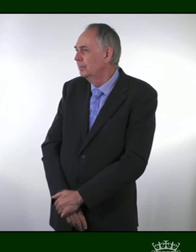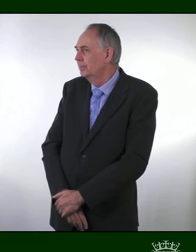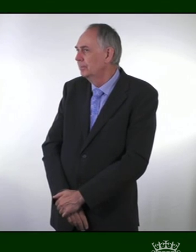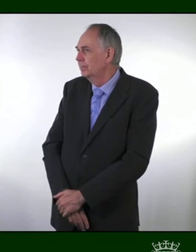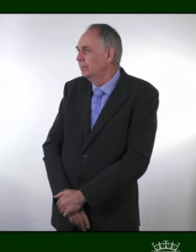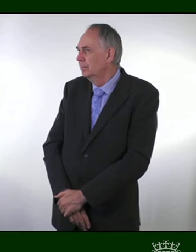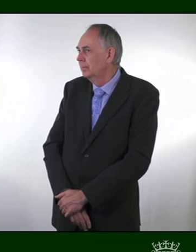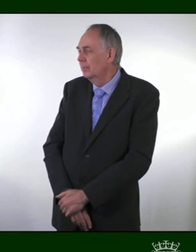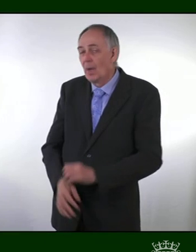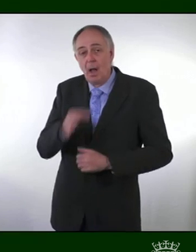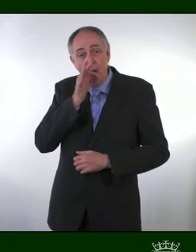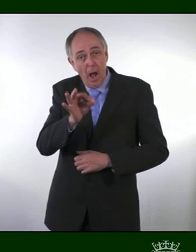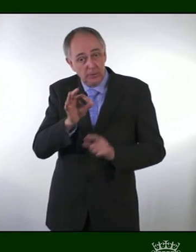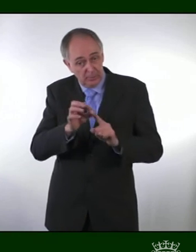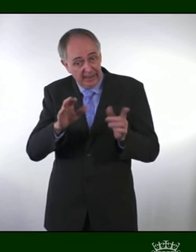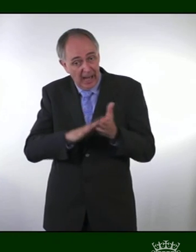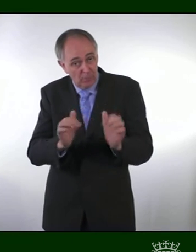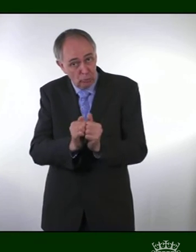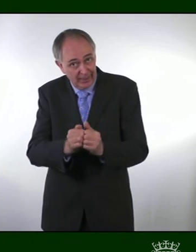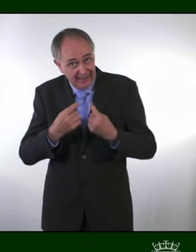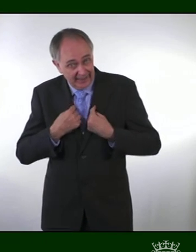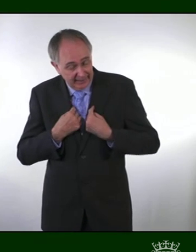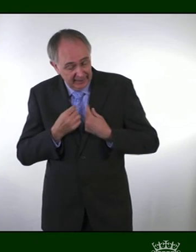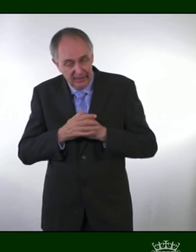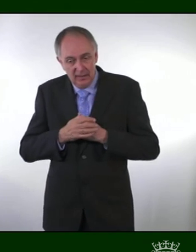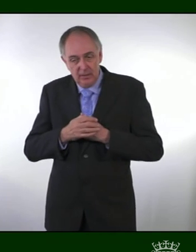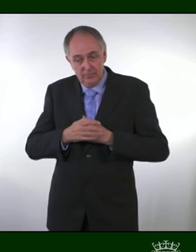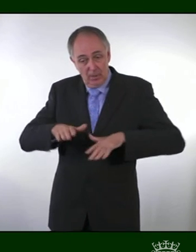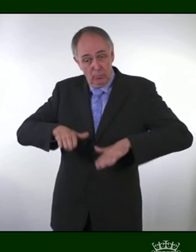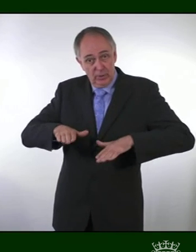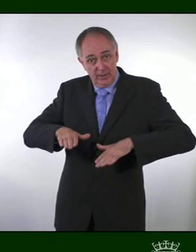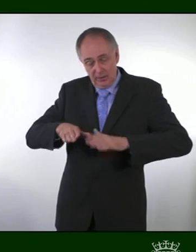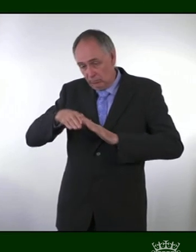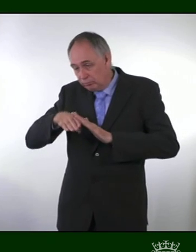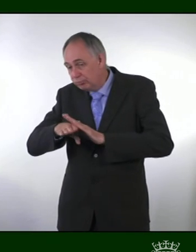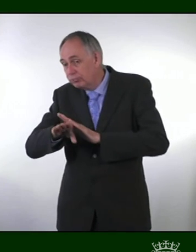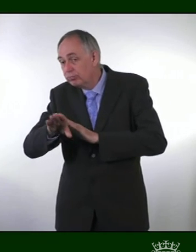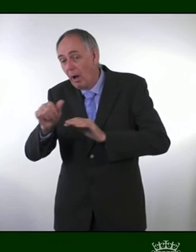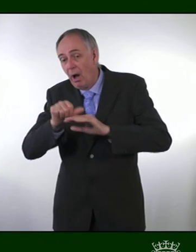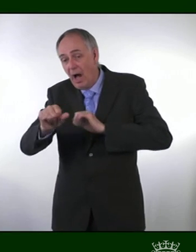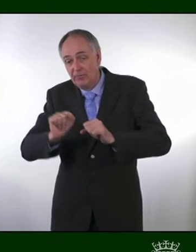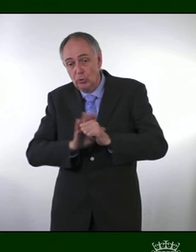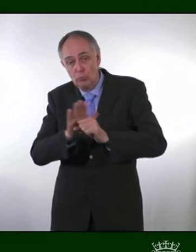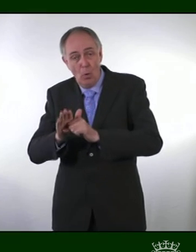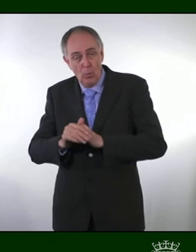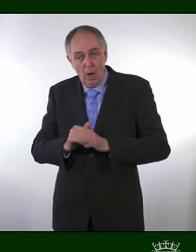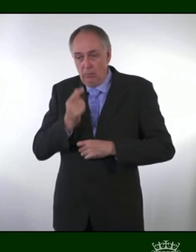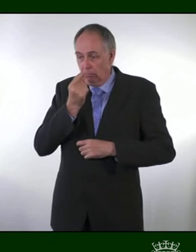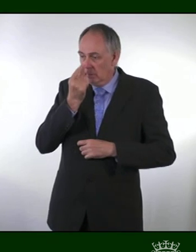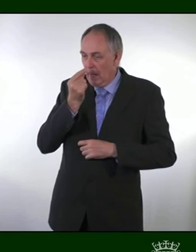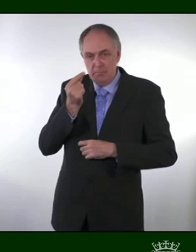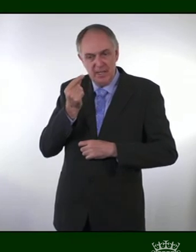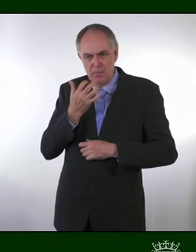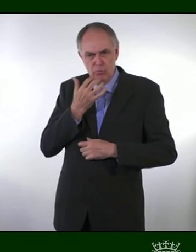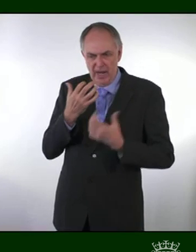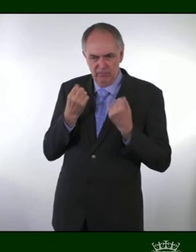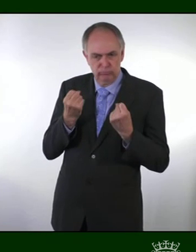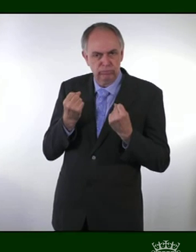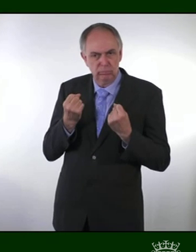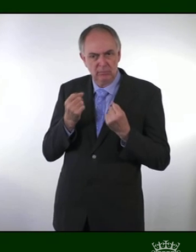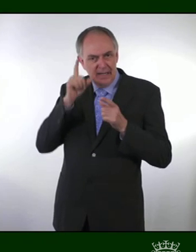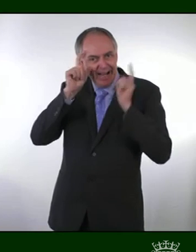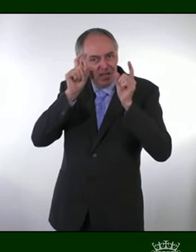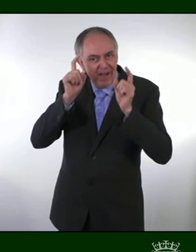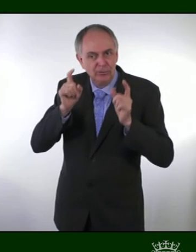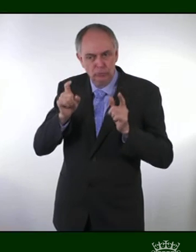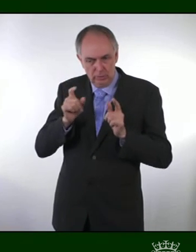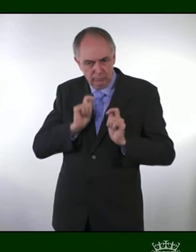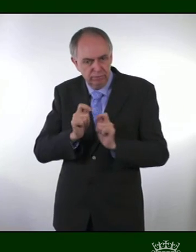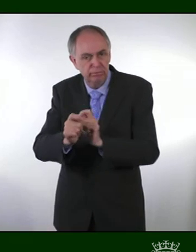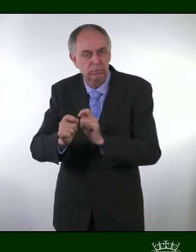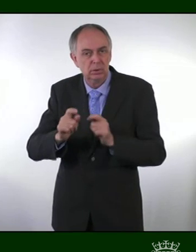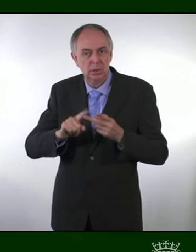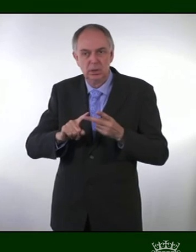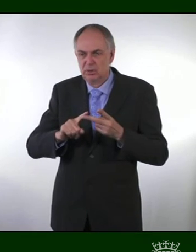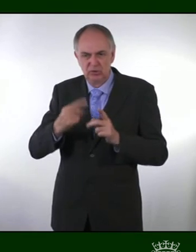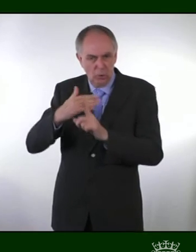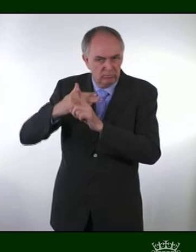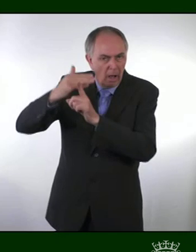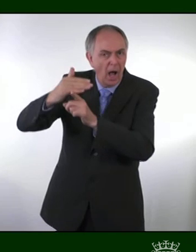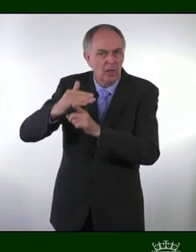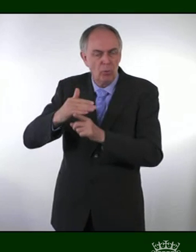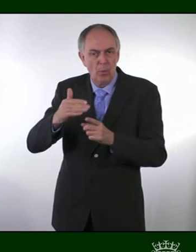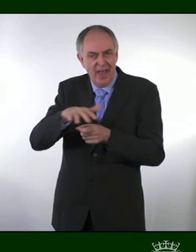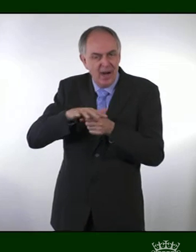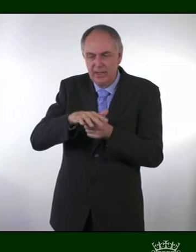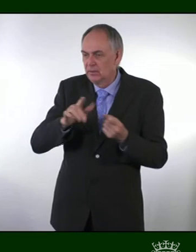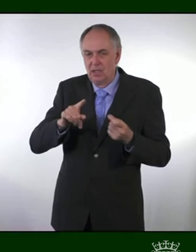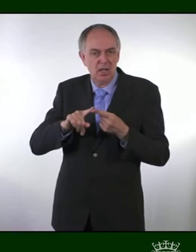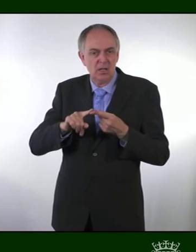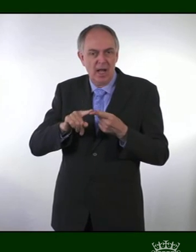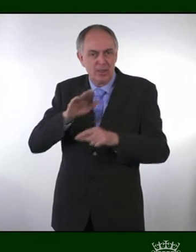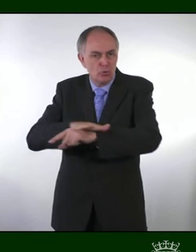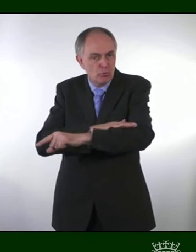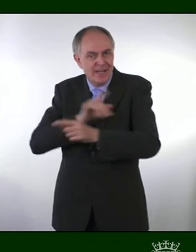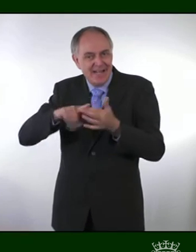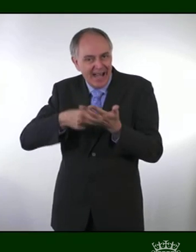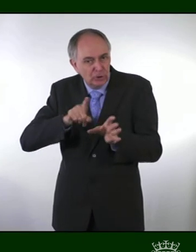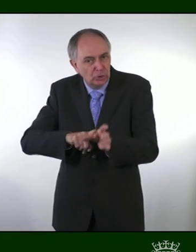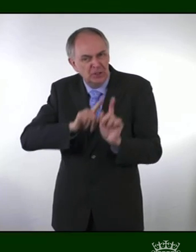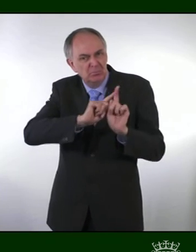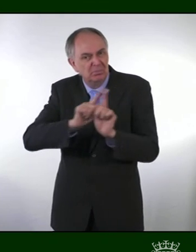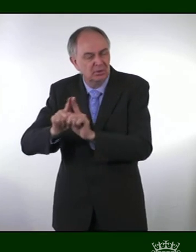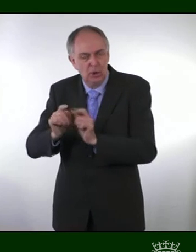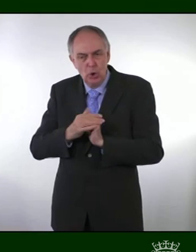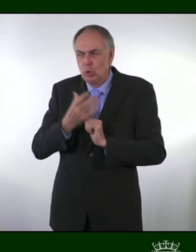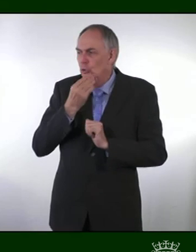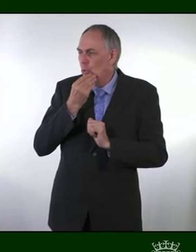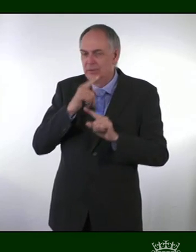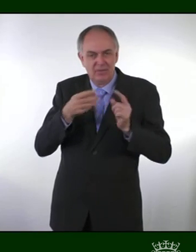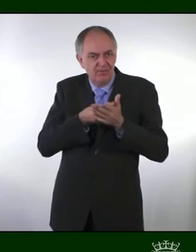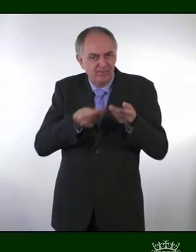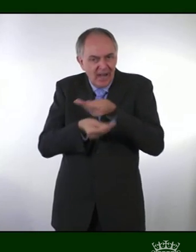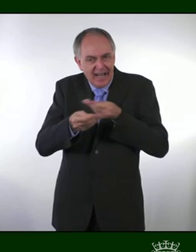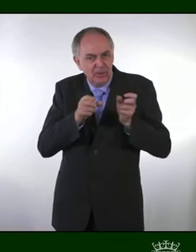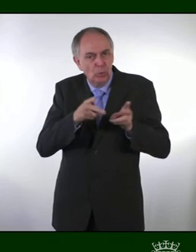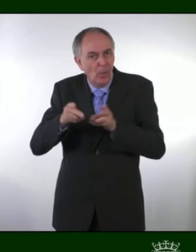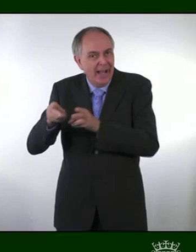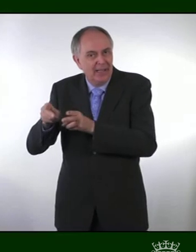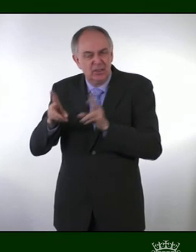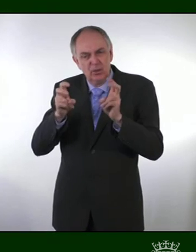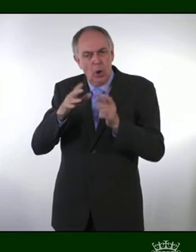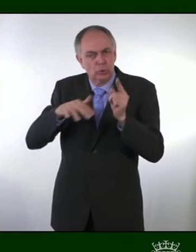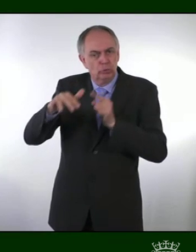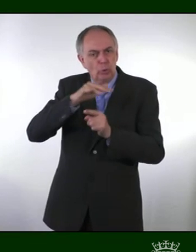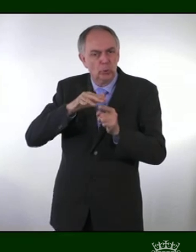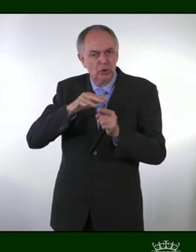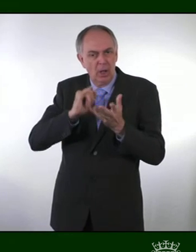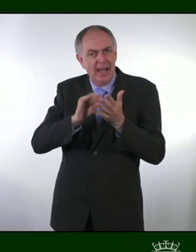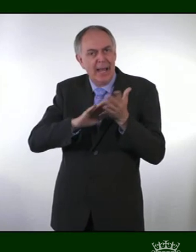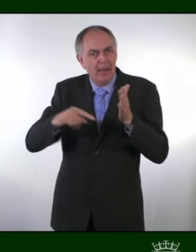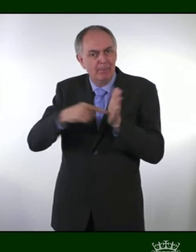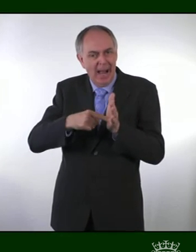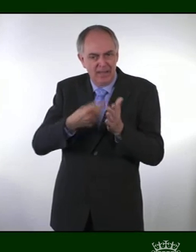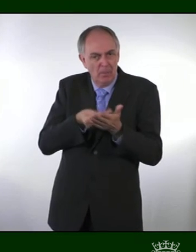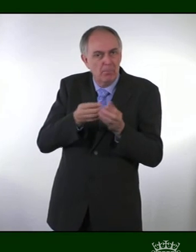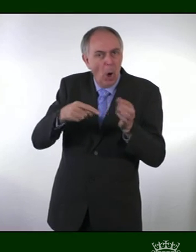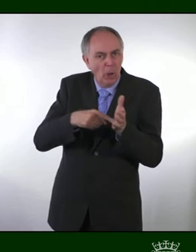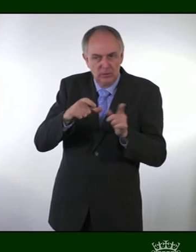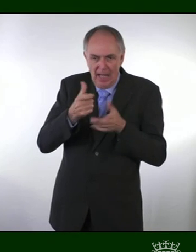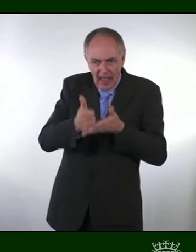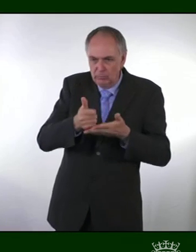Does the Prime Minister agree with me that as our country emerges from this crisis, we have an opportunity to be bold in putting innovation at the centre of our response, to support high-growth sectors such as green energy and FinTech, and also to use innovative financial solutions such as social impact bonds as a tool in delivering our levelling-up agenda?